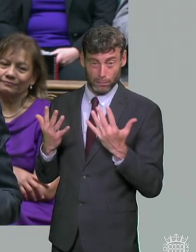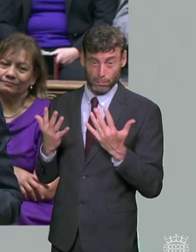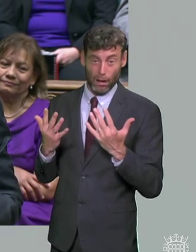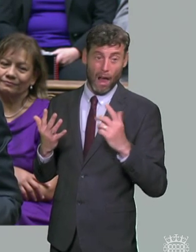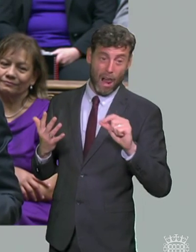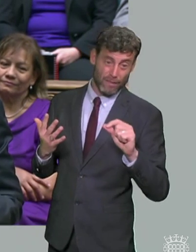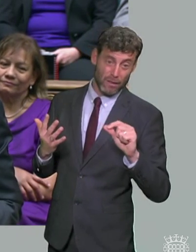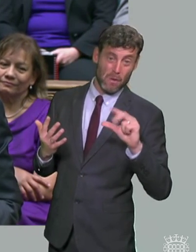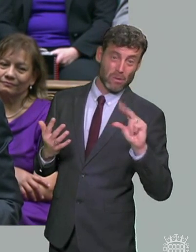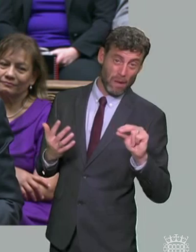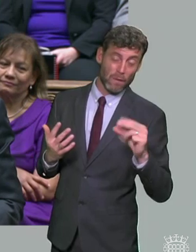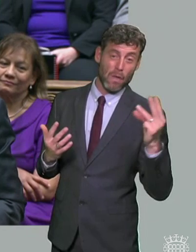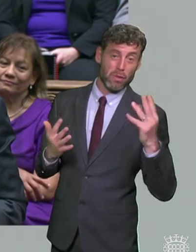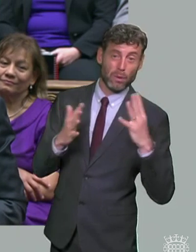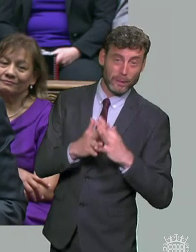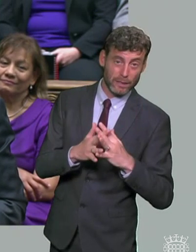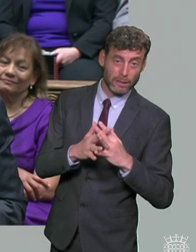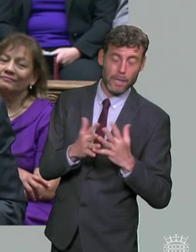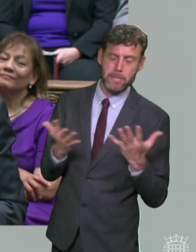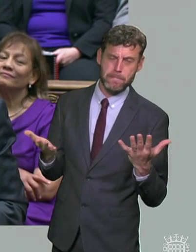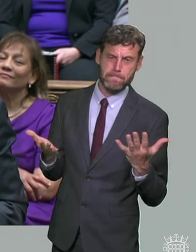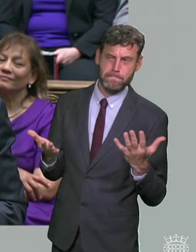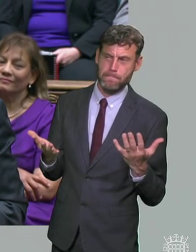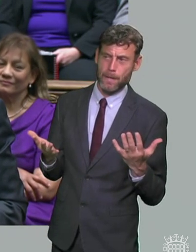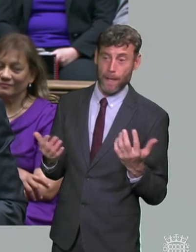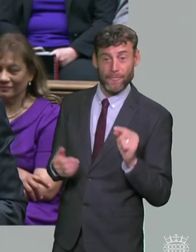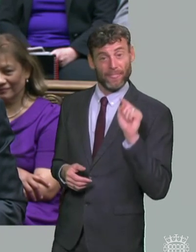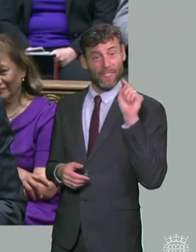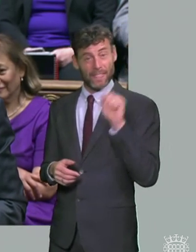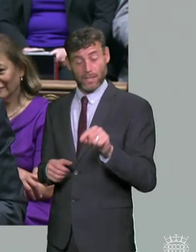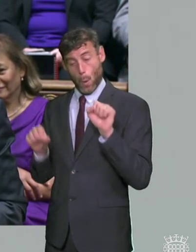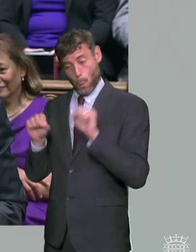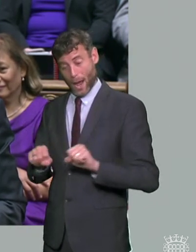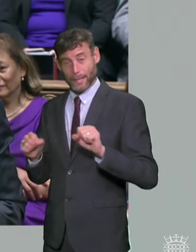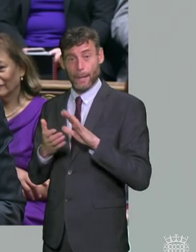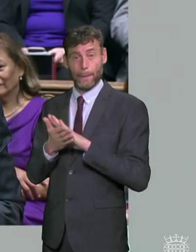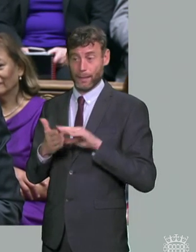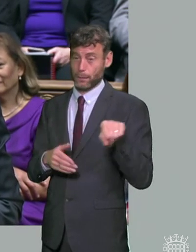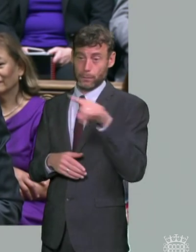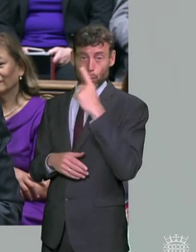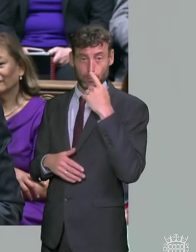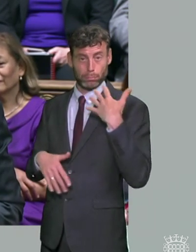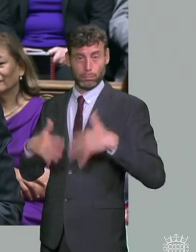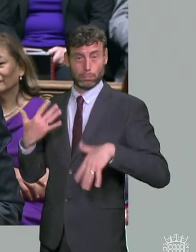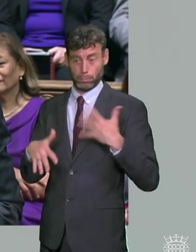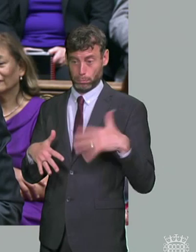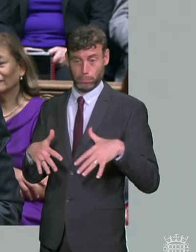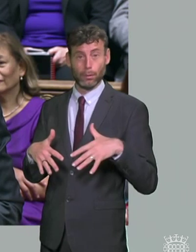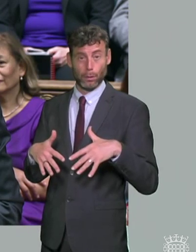Cancelled summer trips could cost families more than £1 billion.